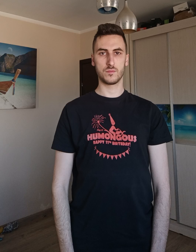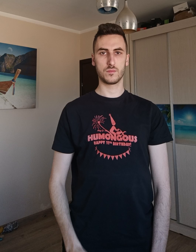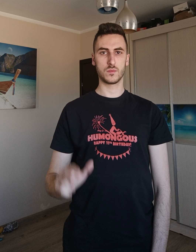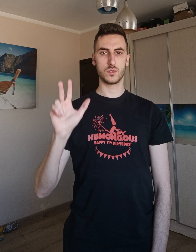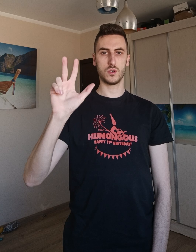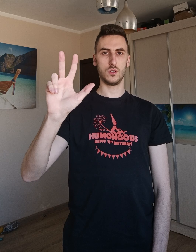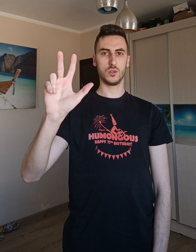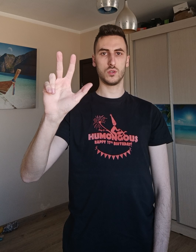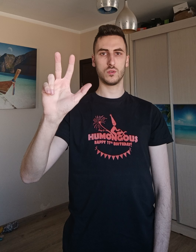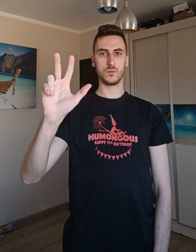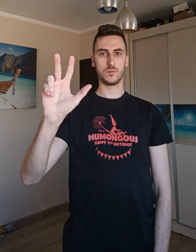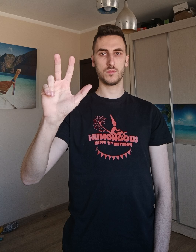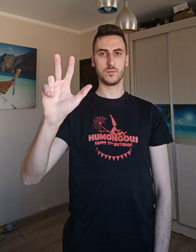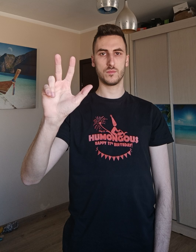שלוש